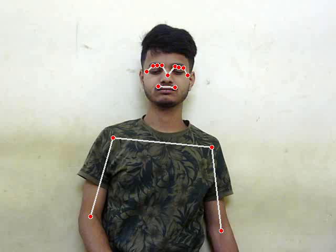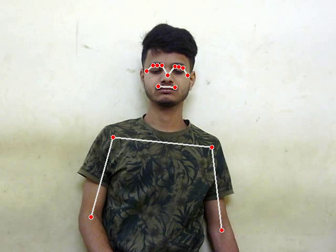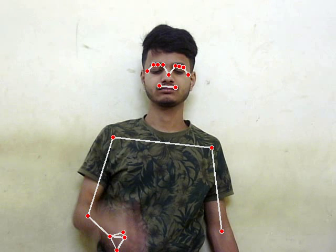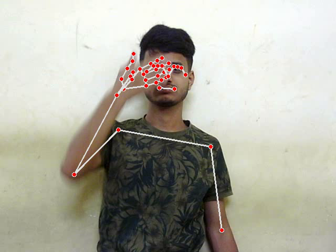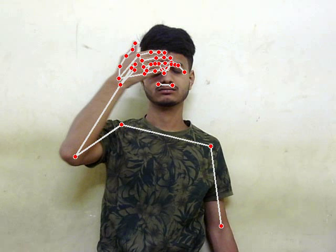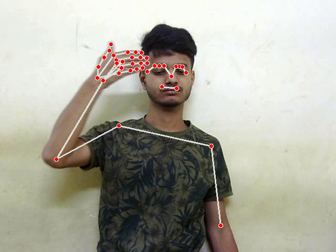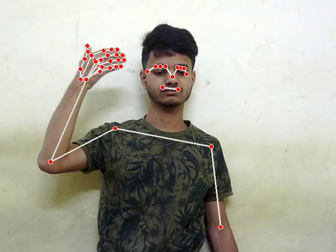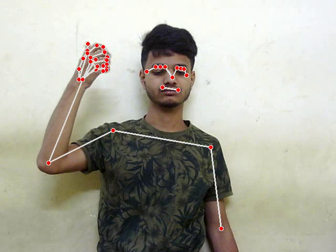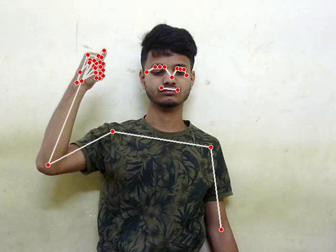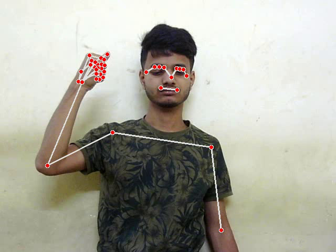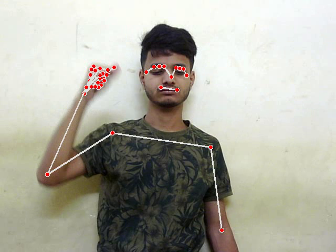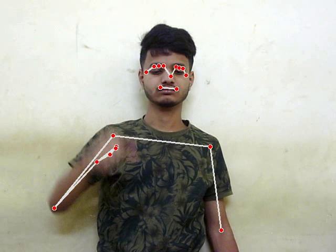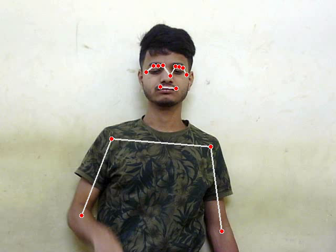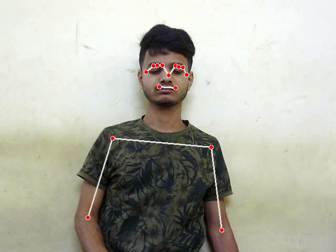forget